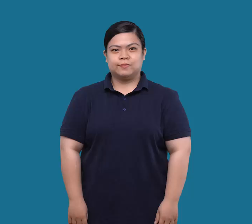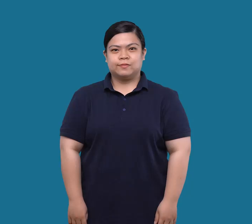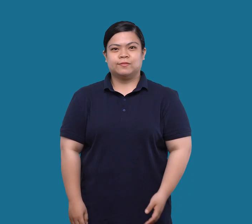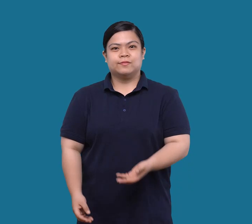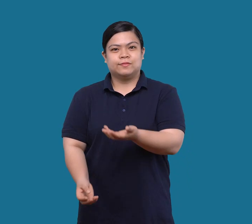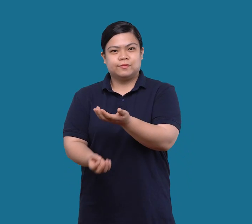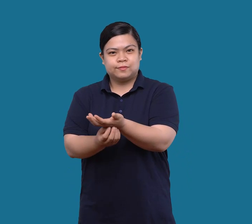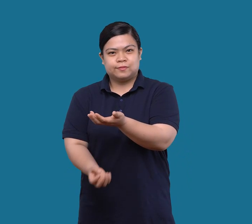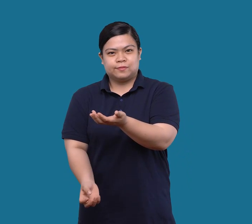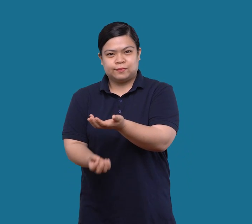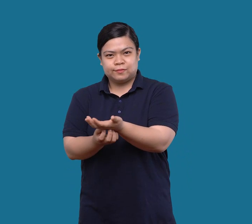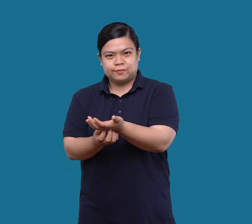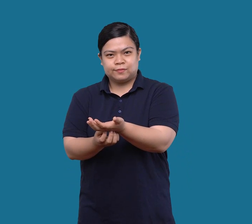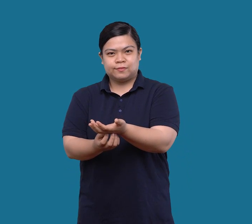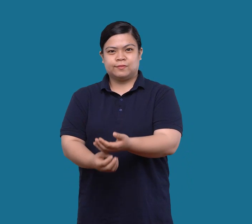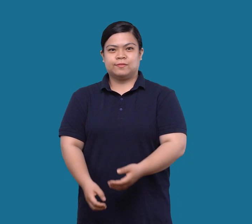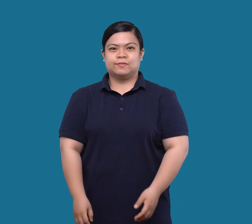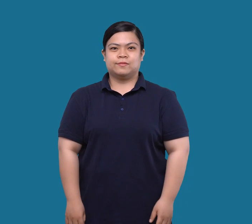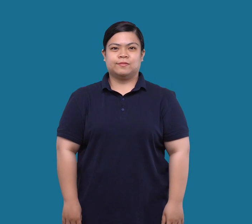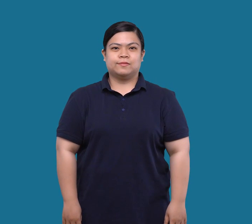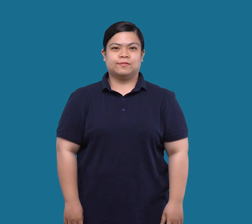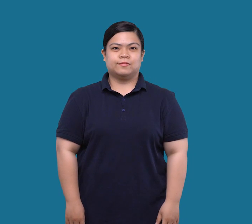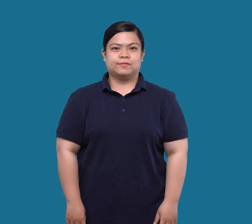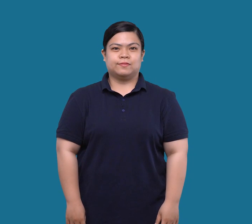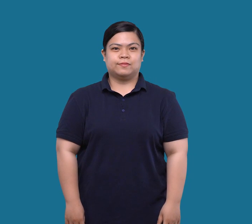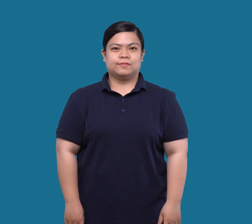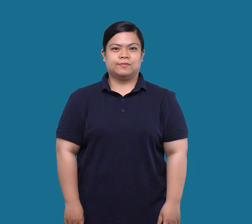lẩu